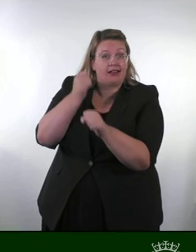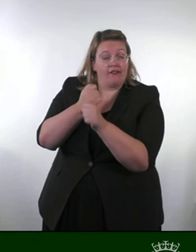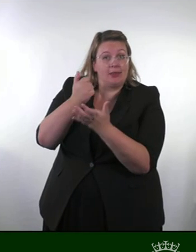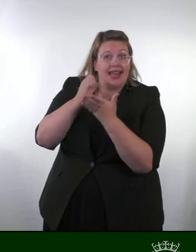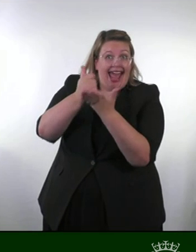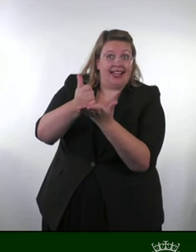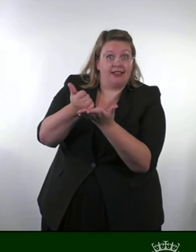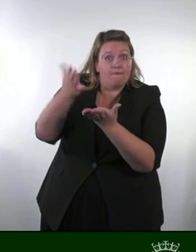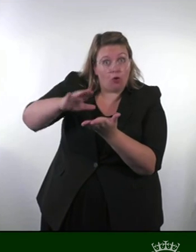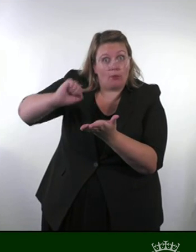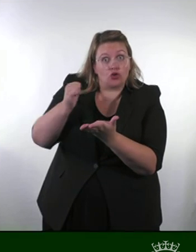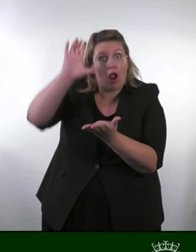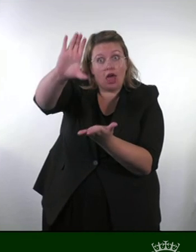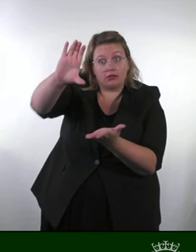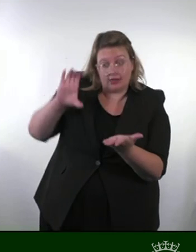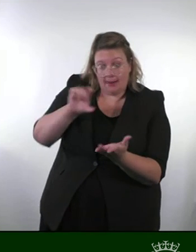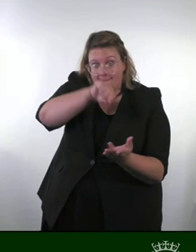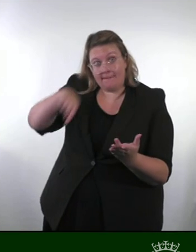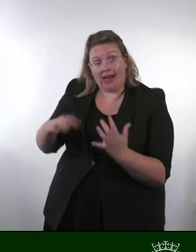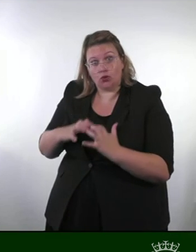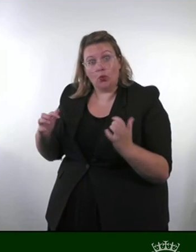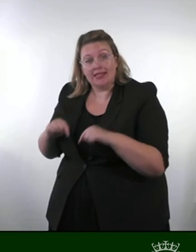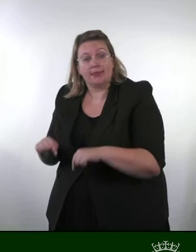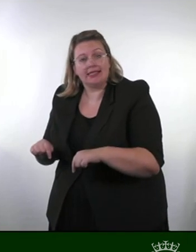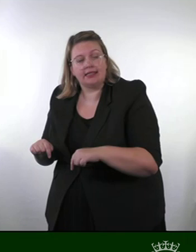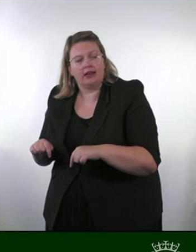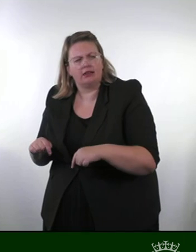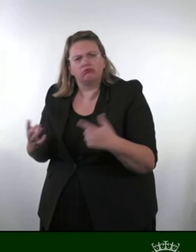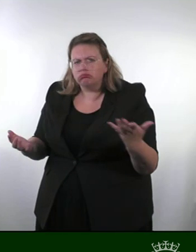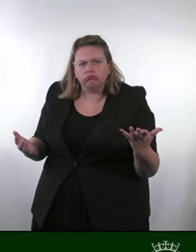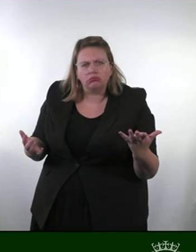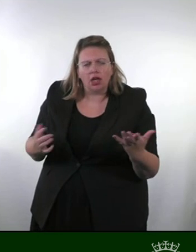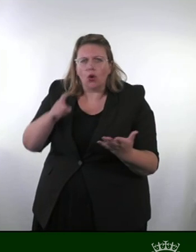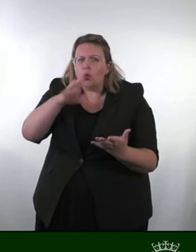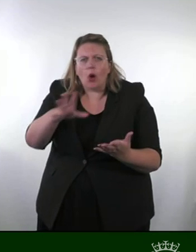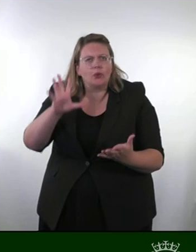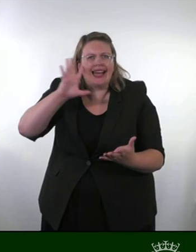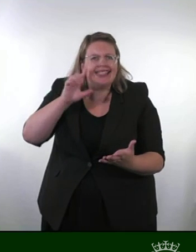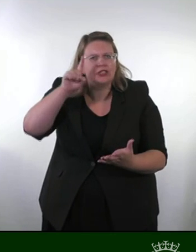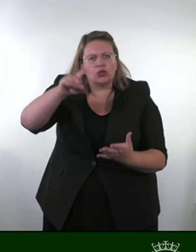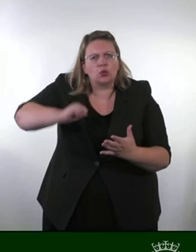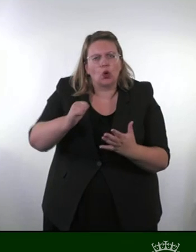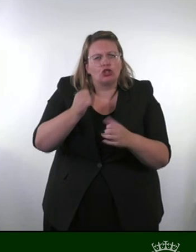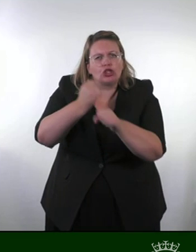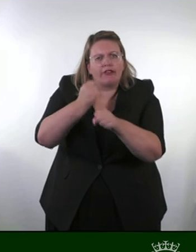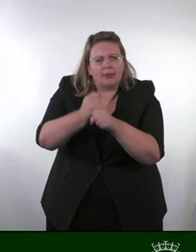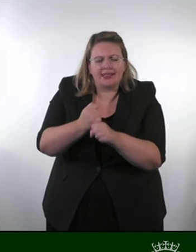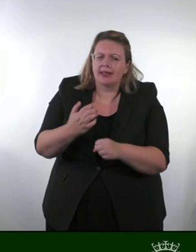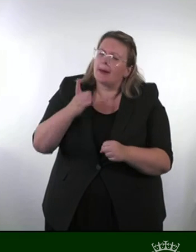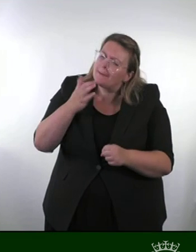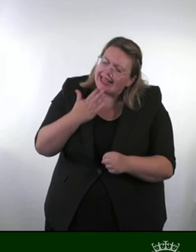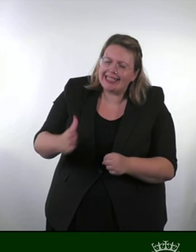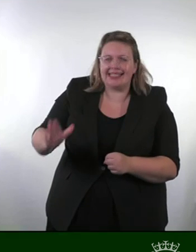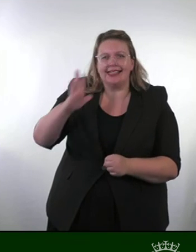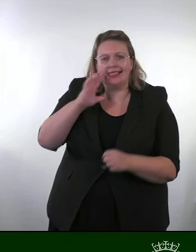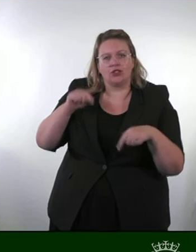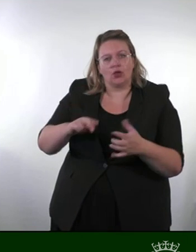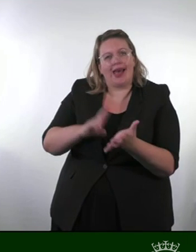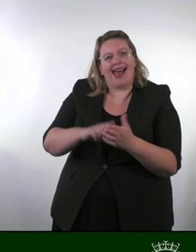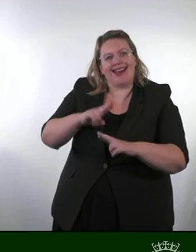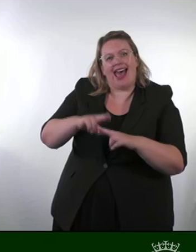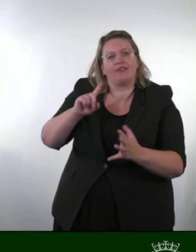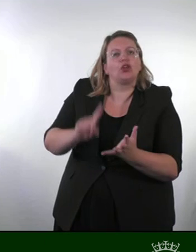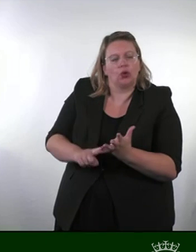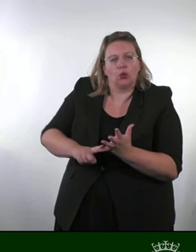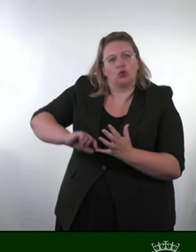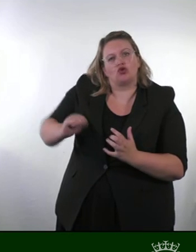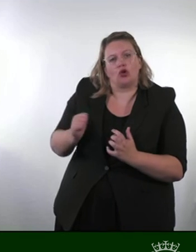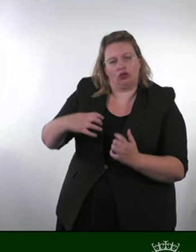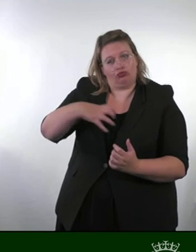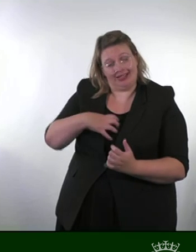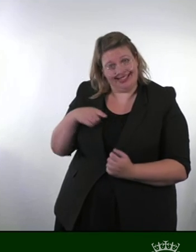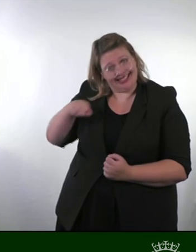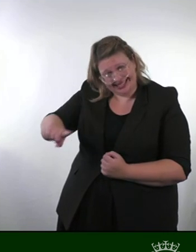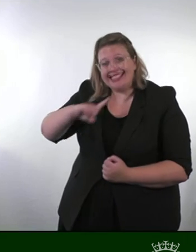If the Prime Minister will not listen to the Scottish Government, will he listen to the National Farmers Union Scotland president, who warned that the proposals “limit” the devolved Administrations?